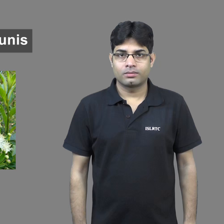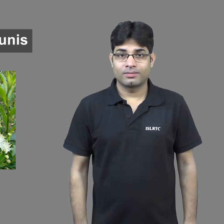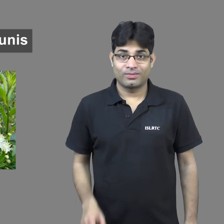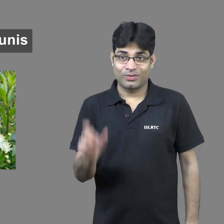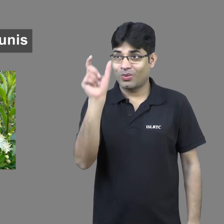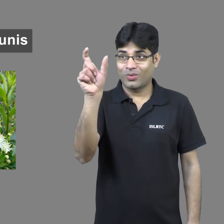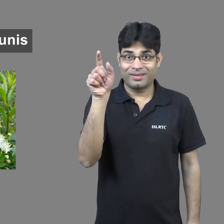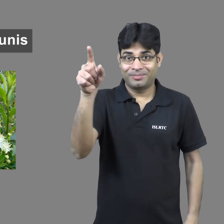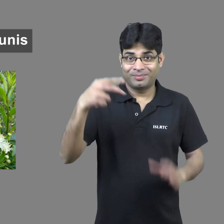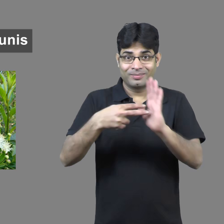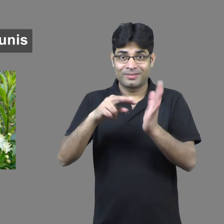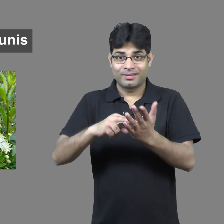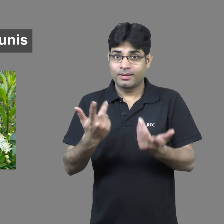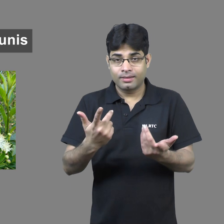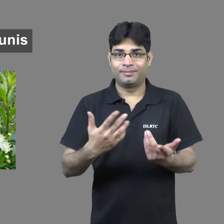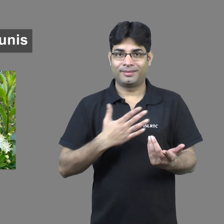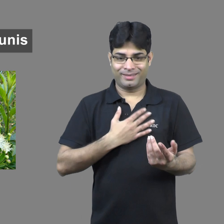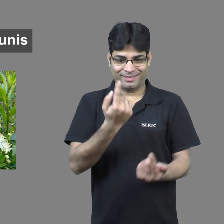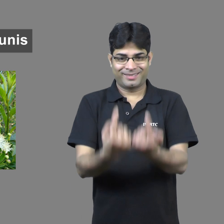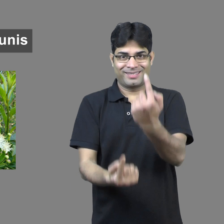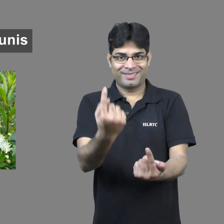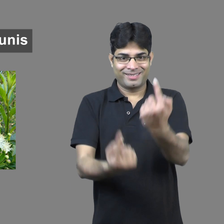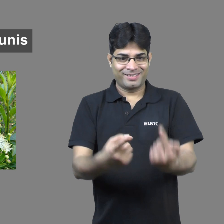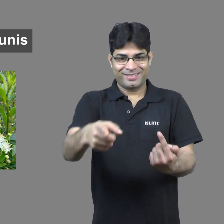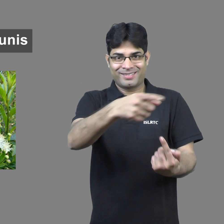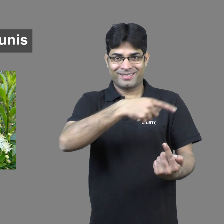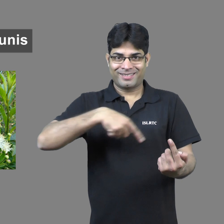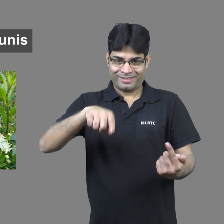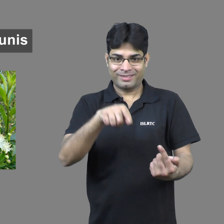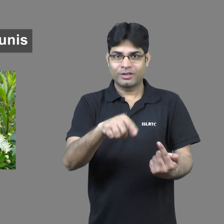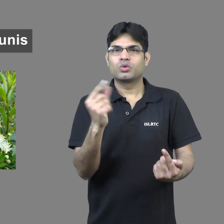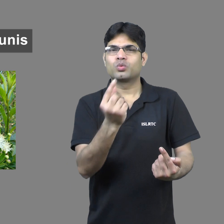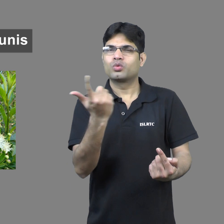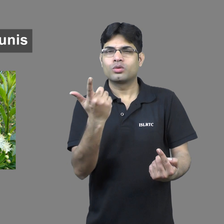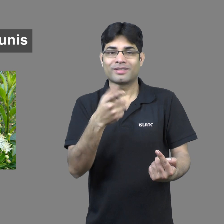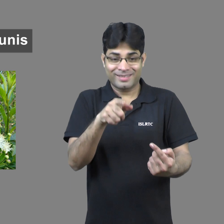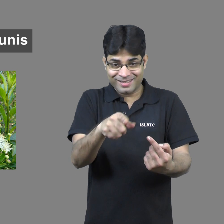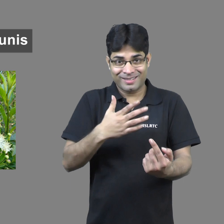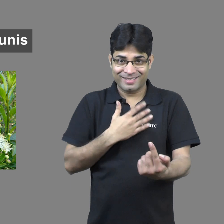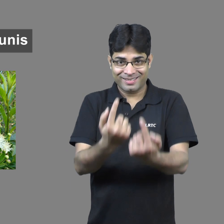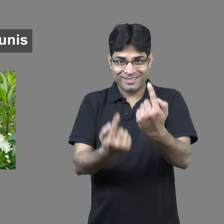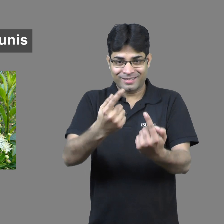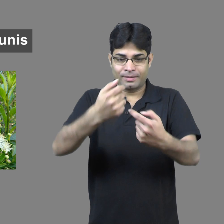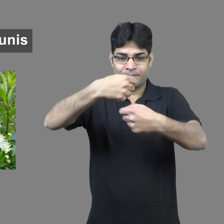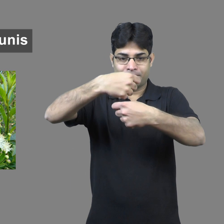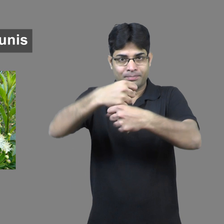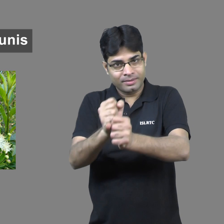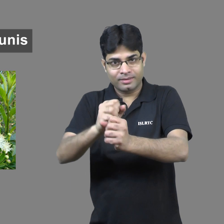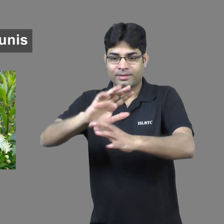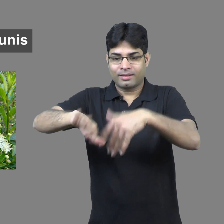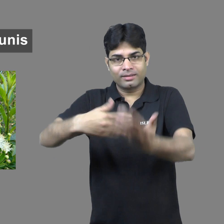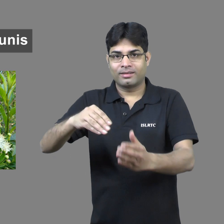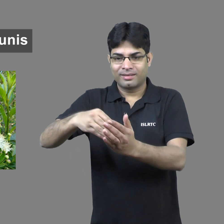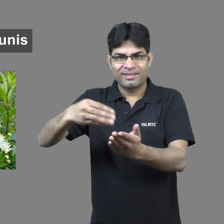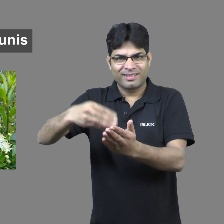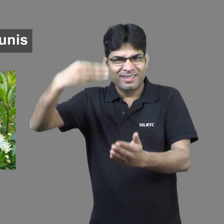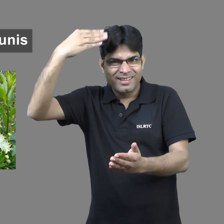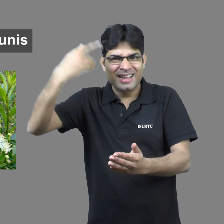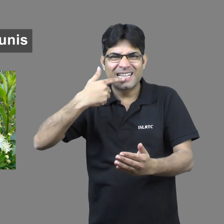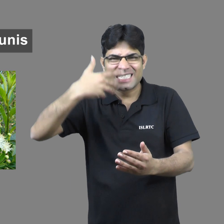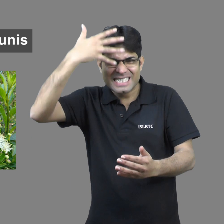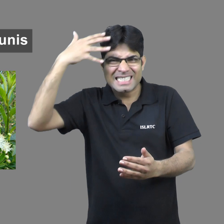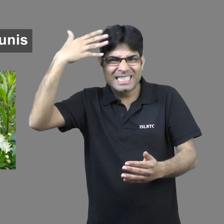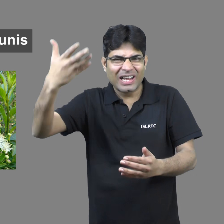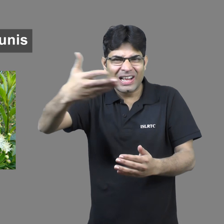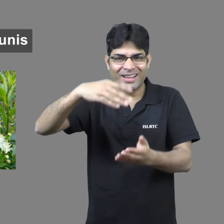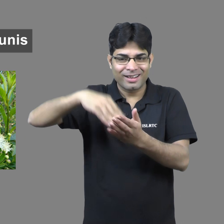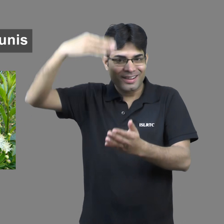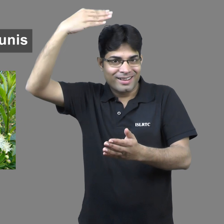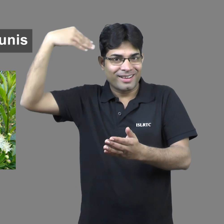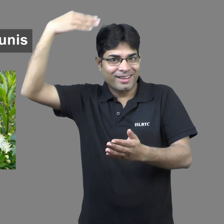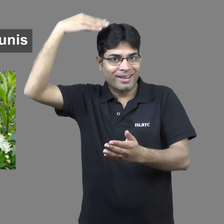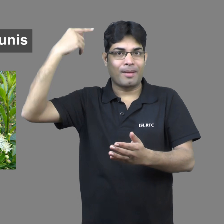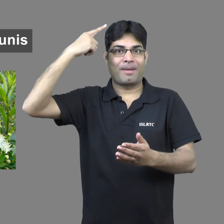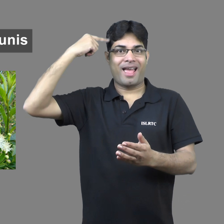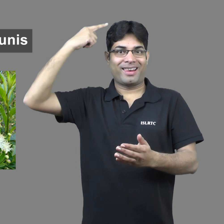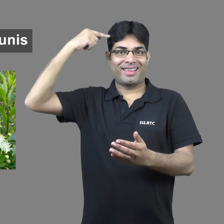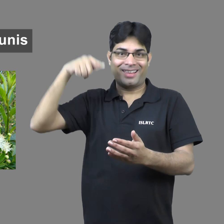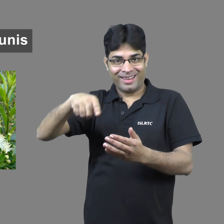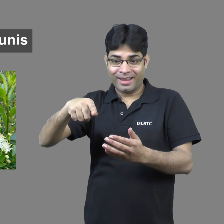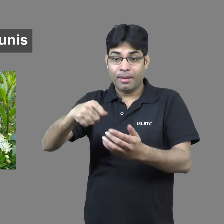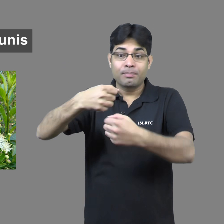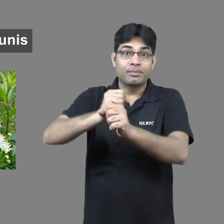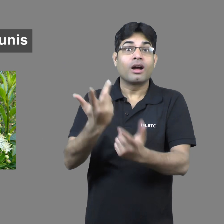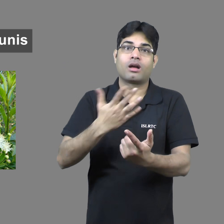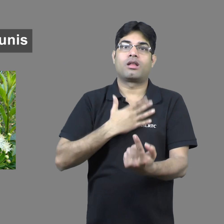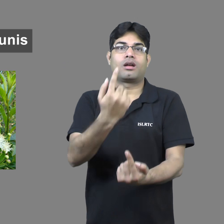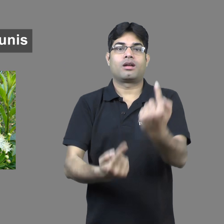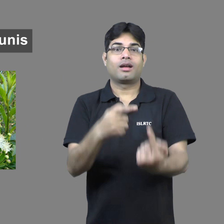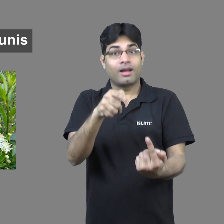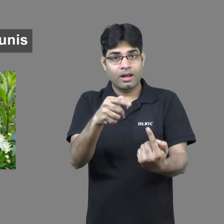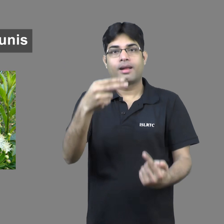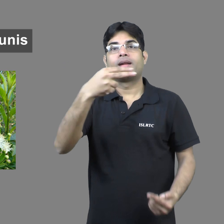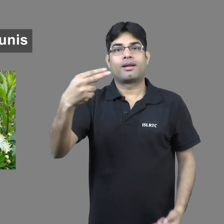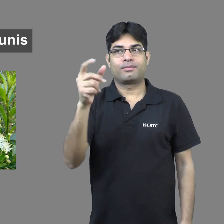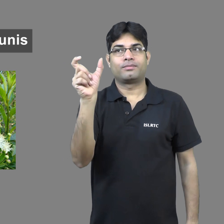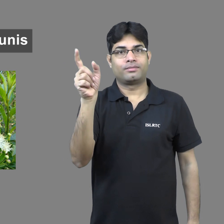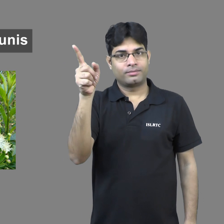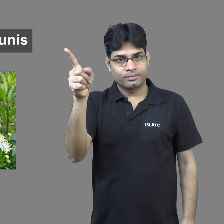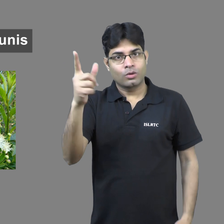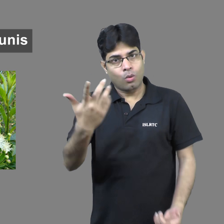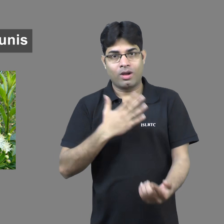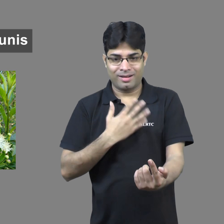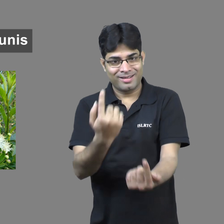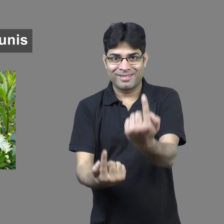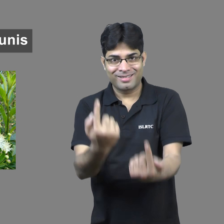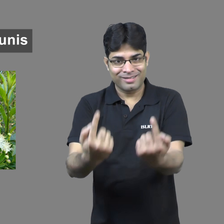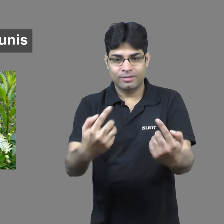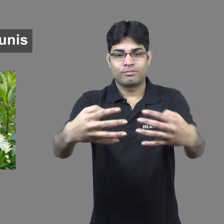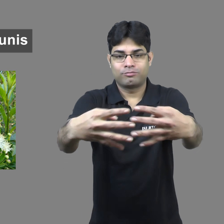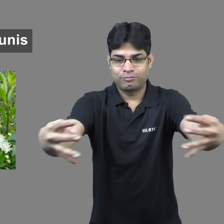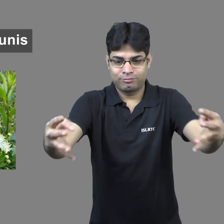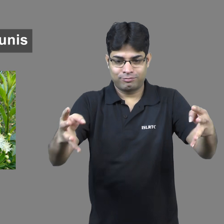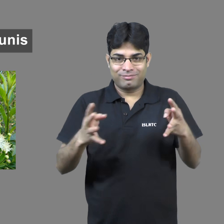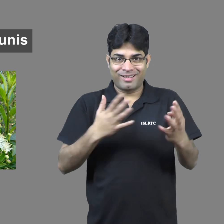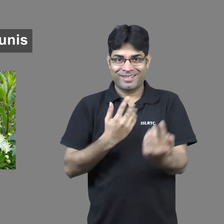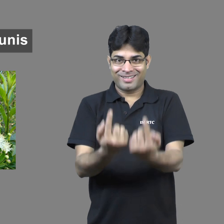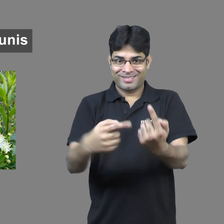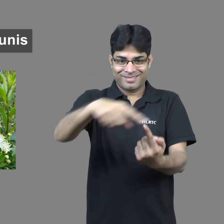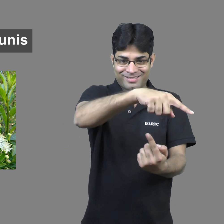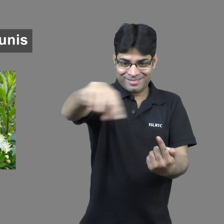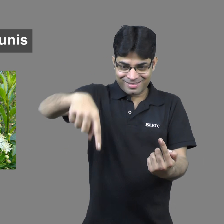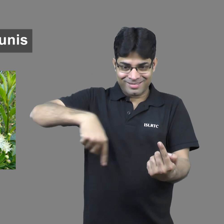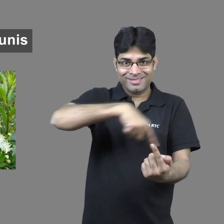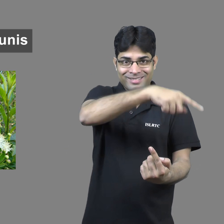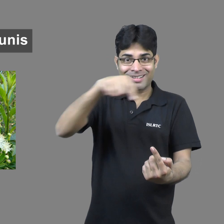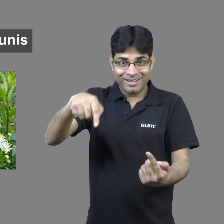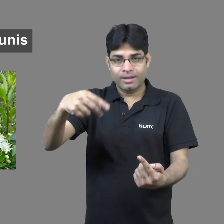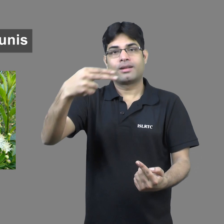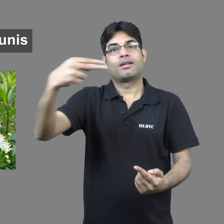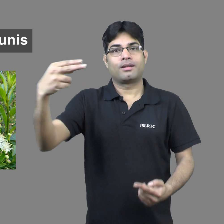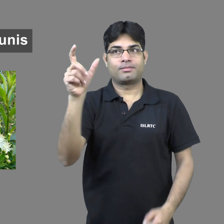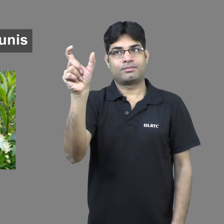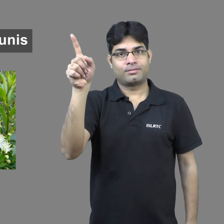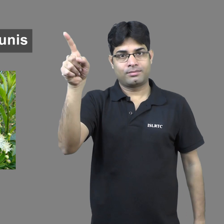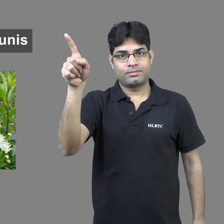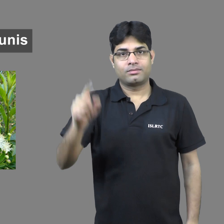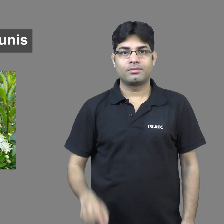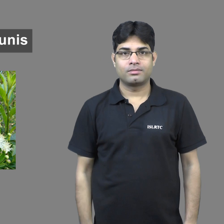Myrtus Communis